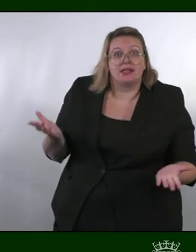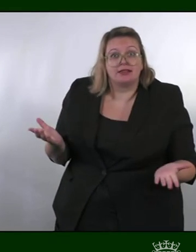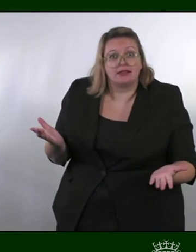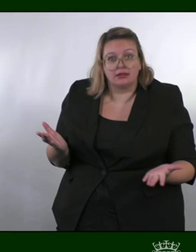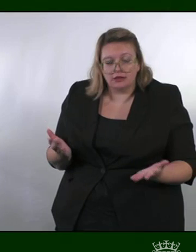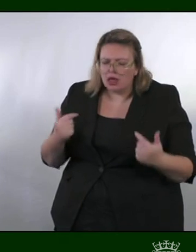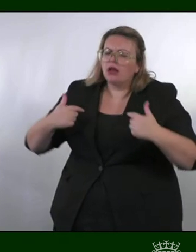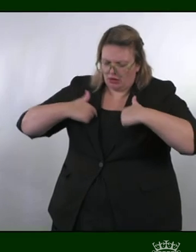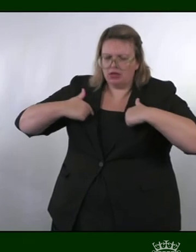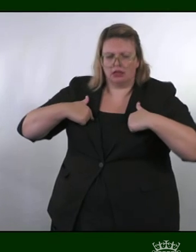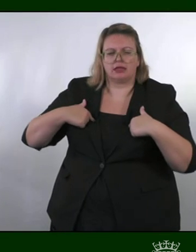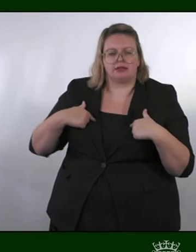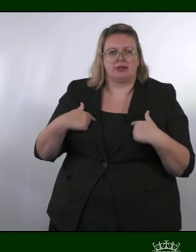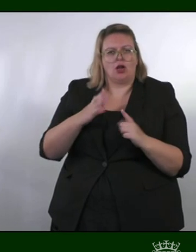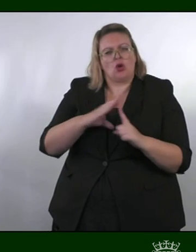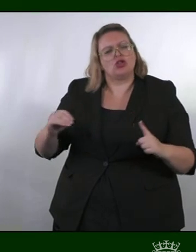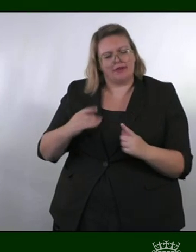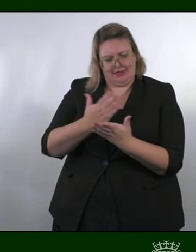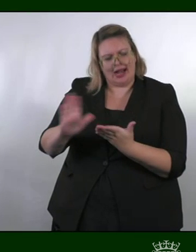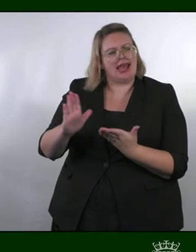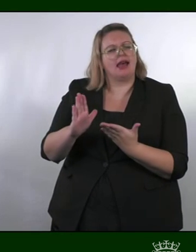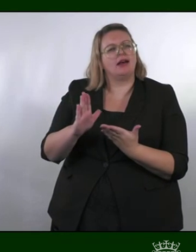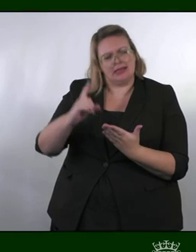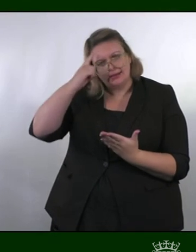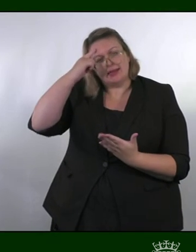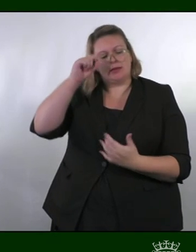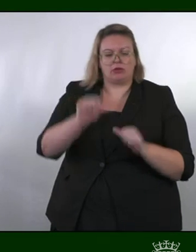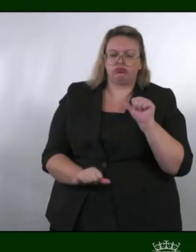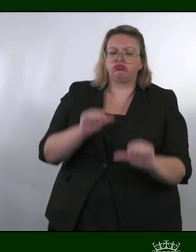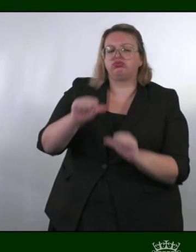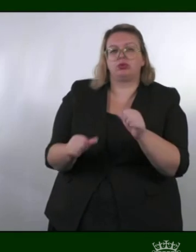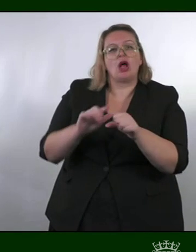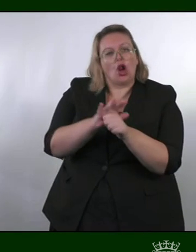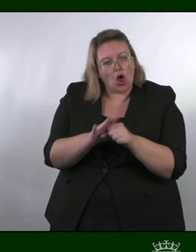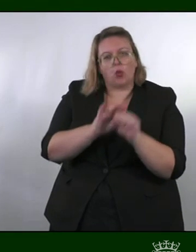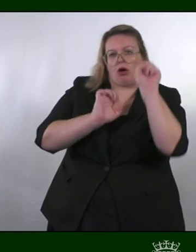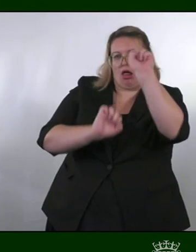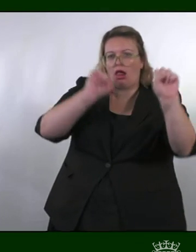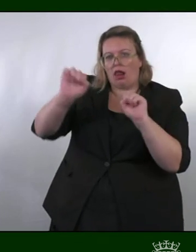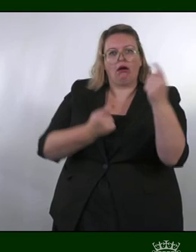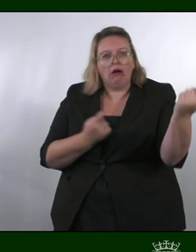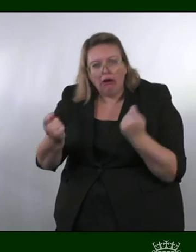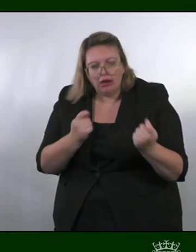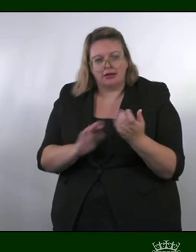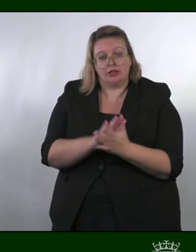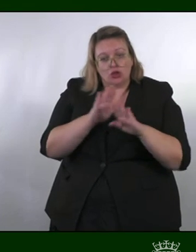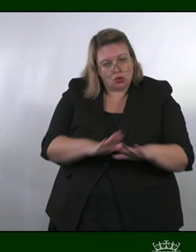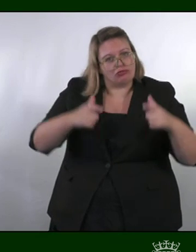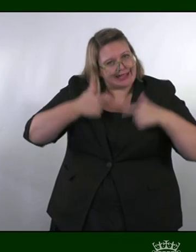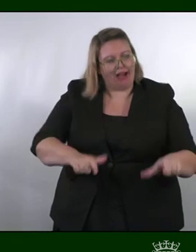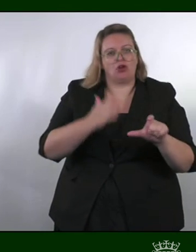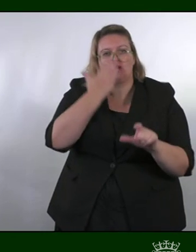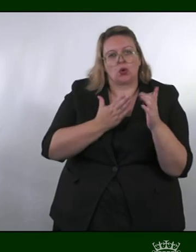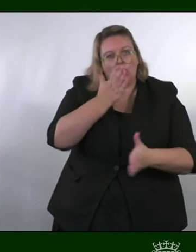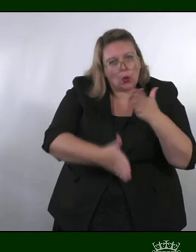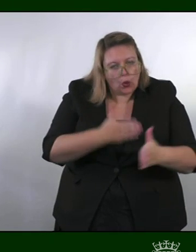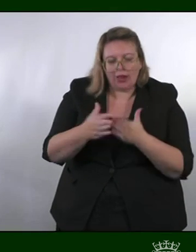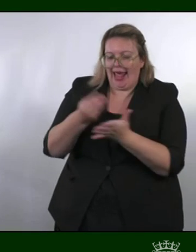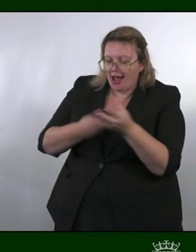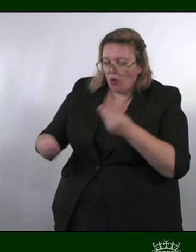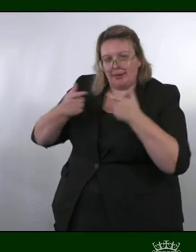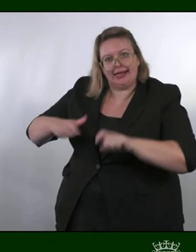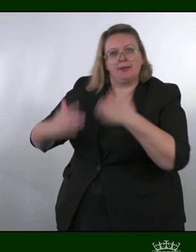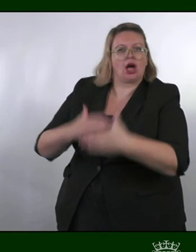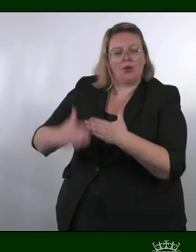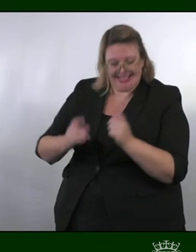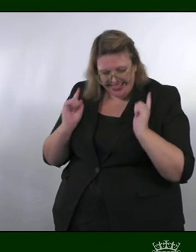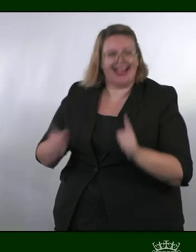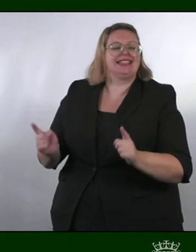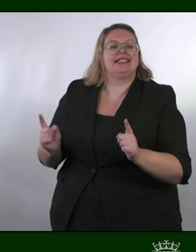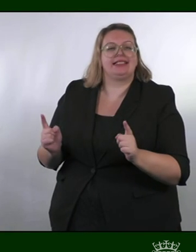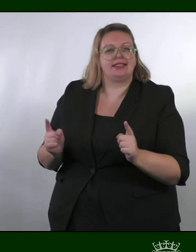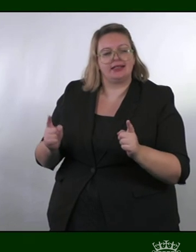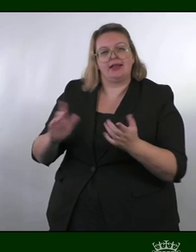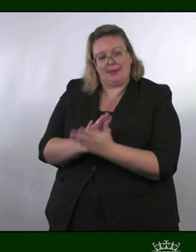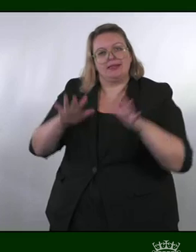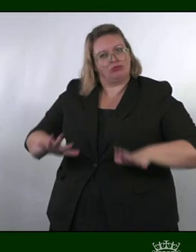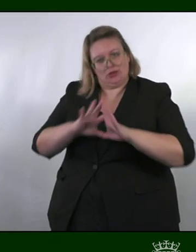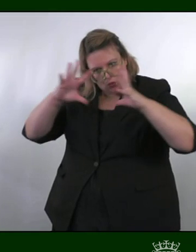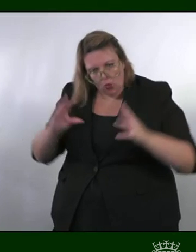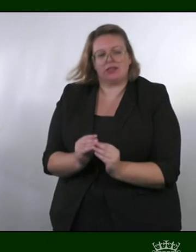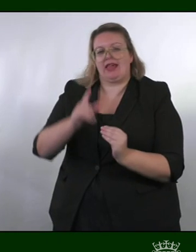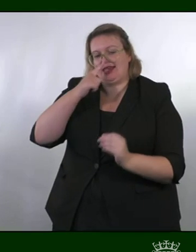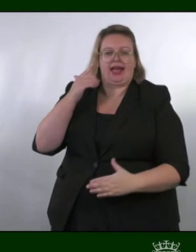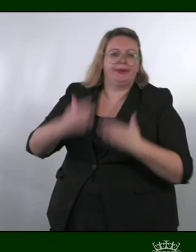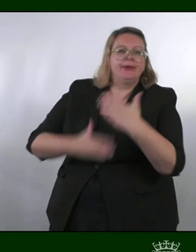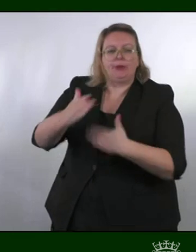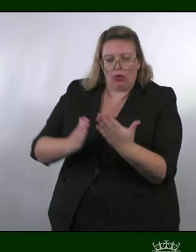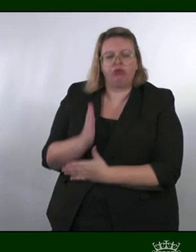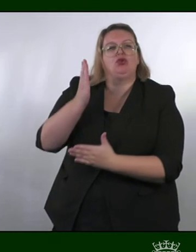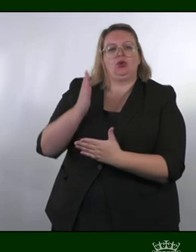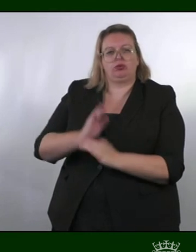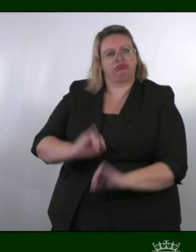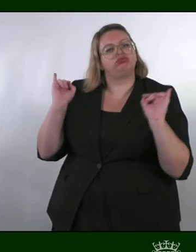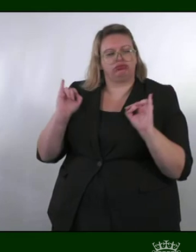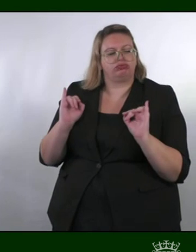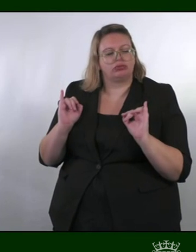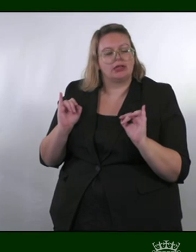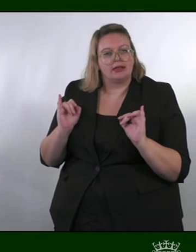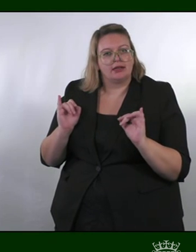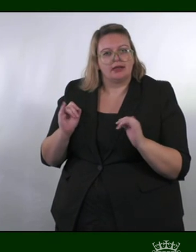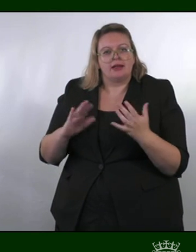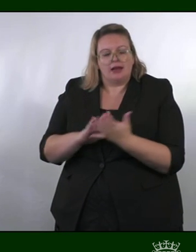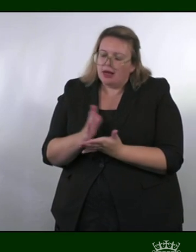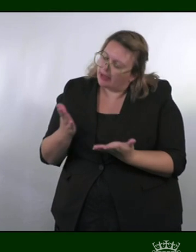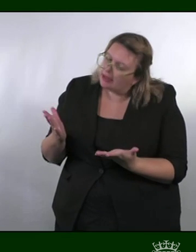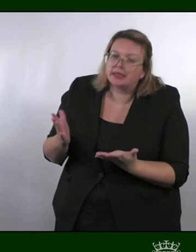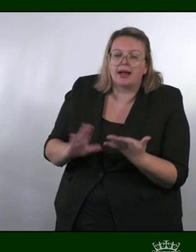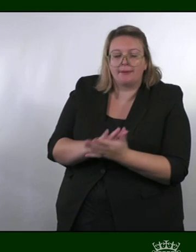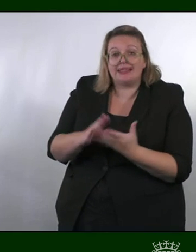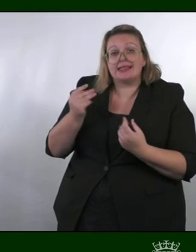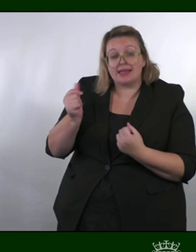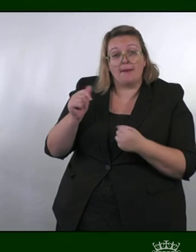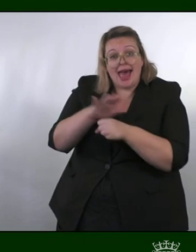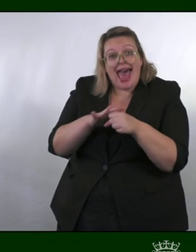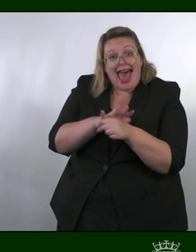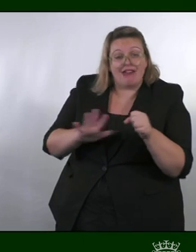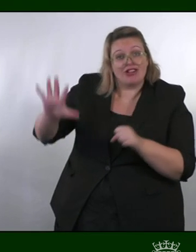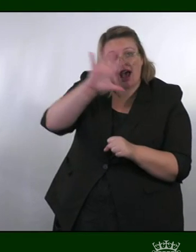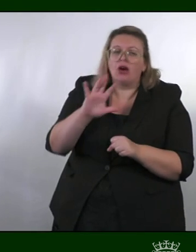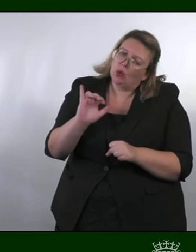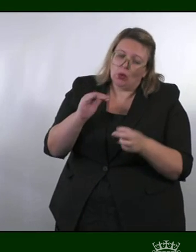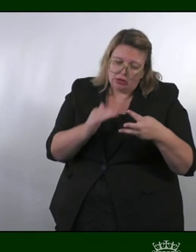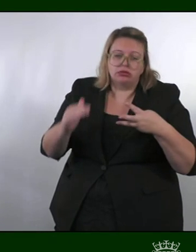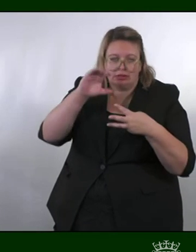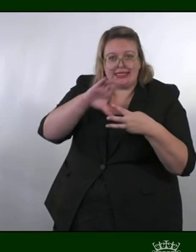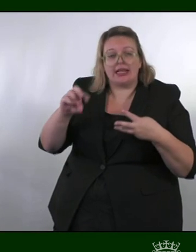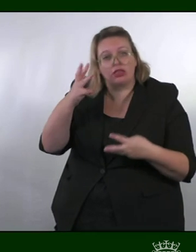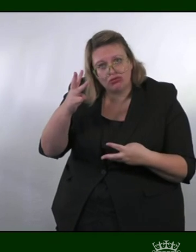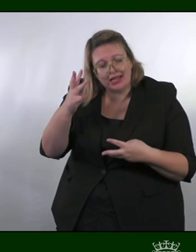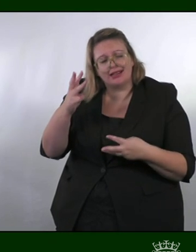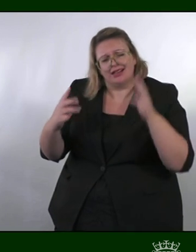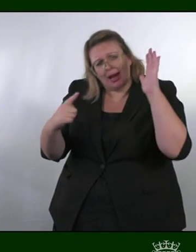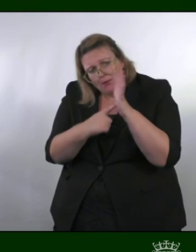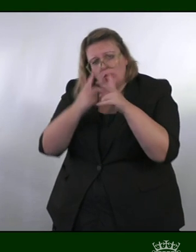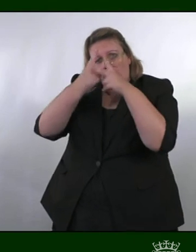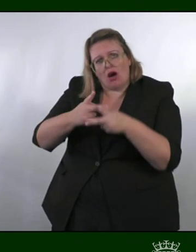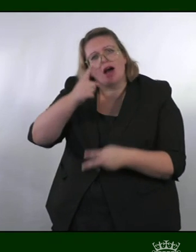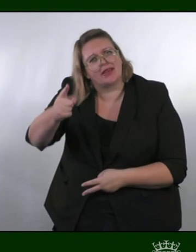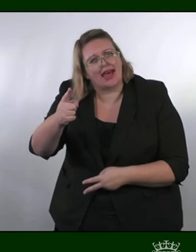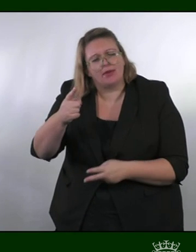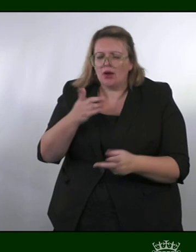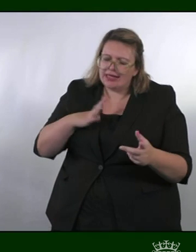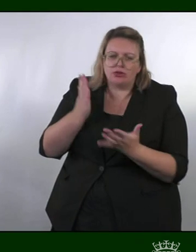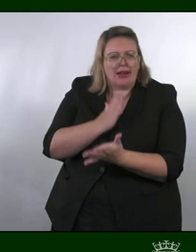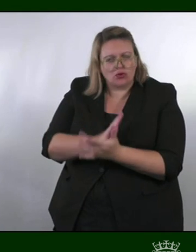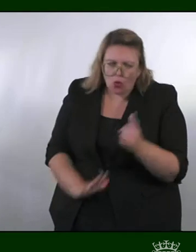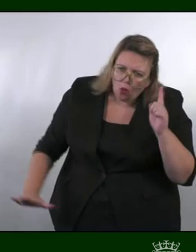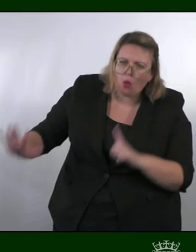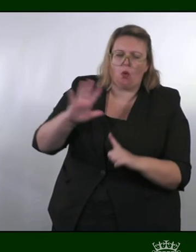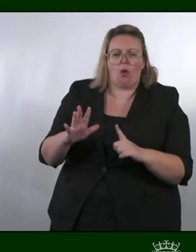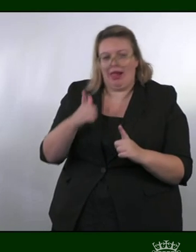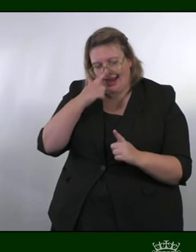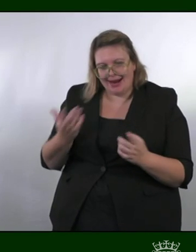We, on the other hand, want to go on with our common-sensical approach, which is a local and regional approach, keeping kids in school and keeping our economy moving, because that is the way to get the whole of our country through this crisis together so that all the regions of the country, particularly those regions that are now, alas, under tier 3 restrictions, bounce back strongly together.